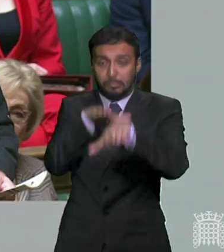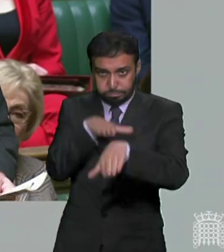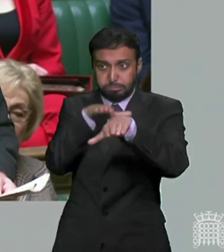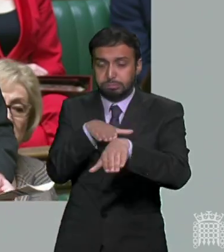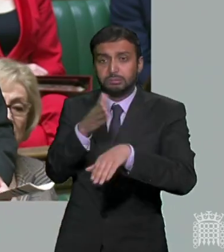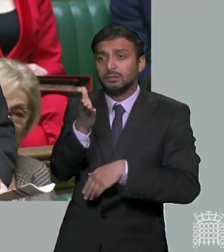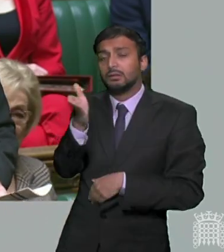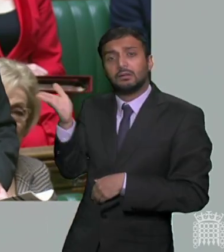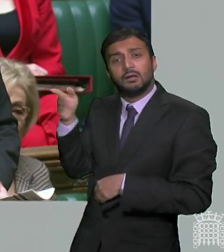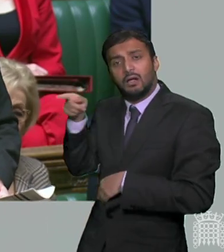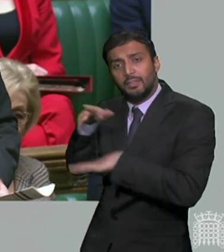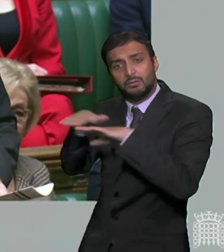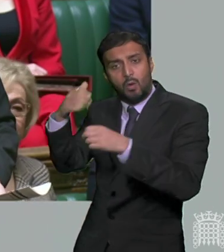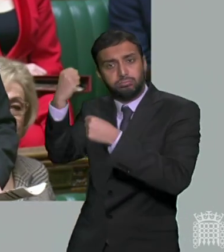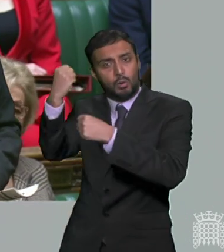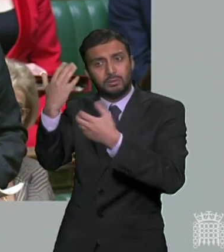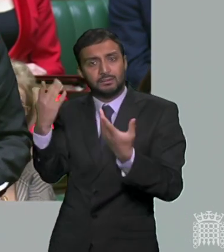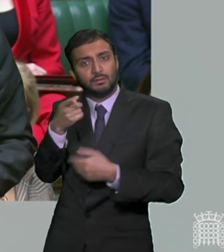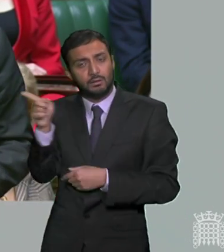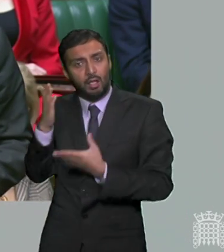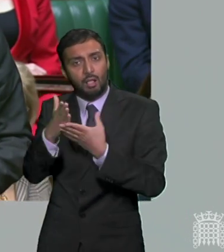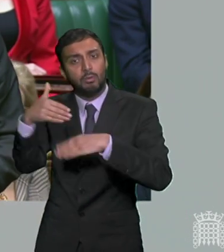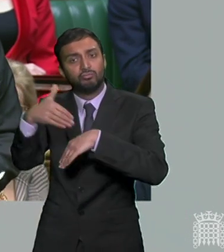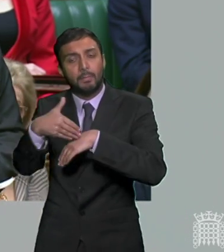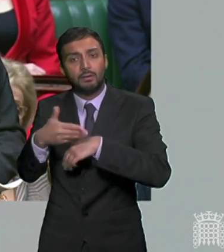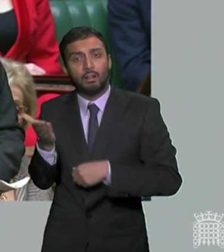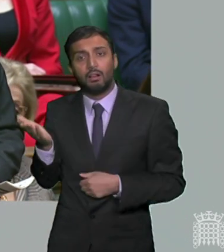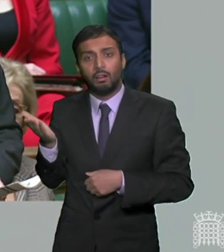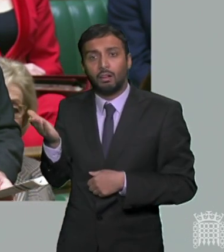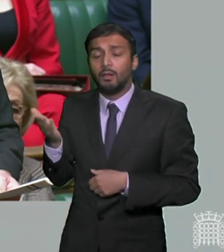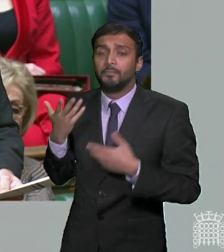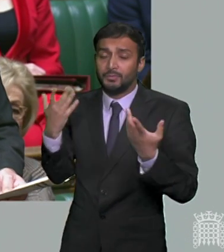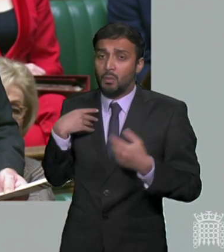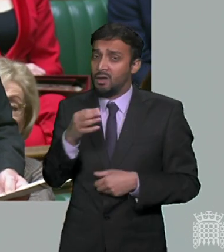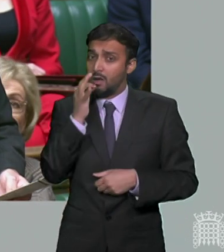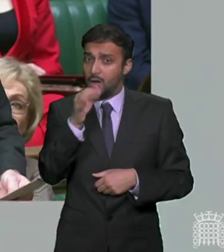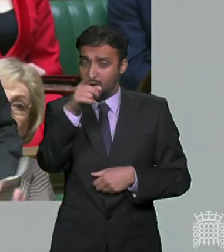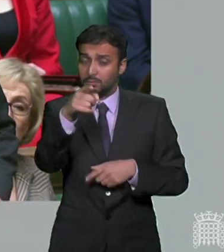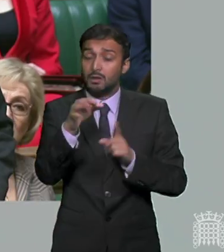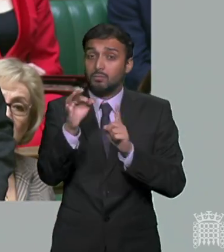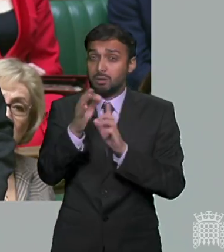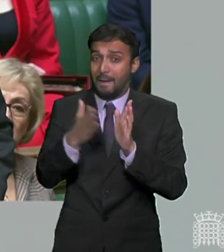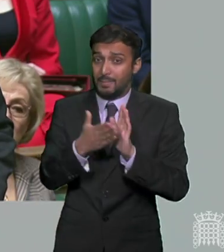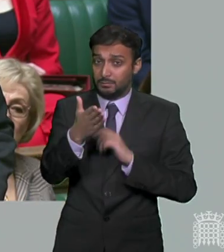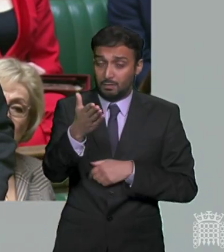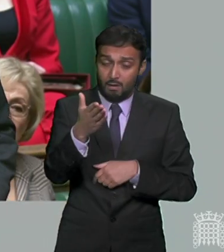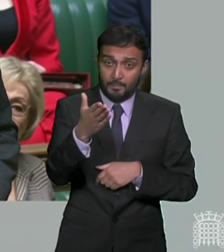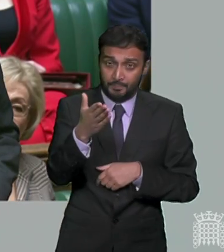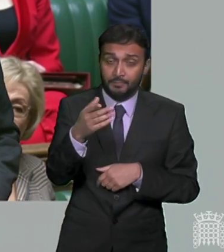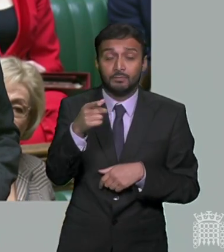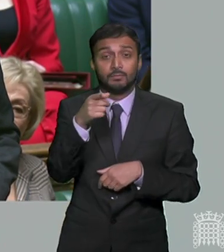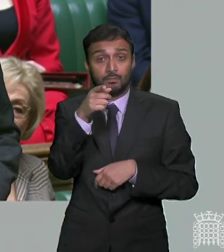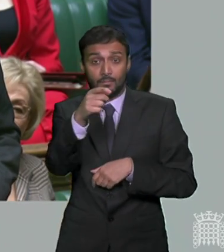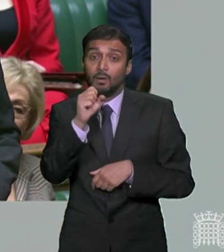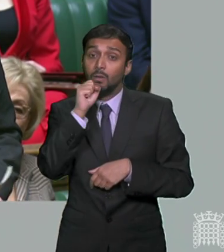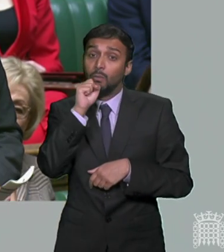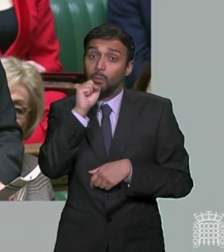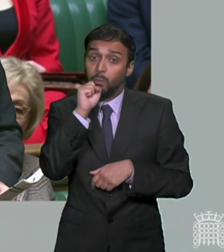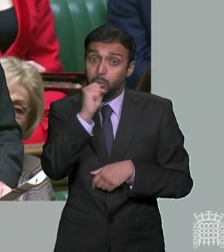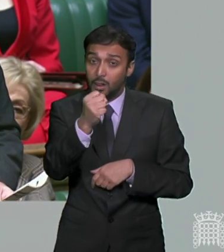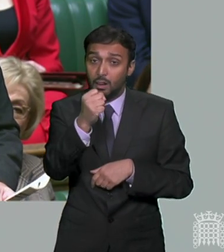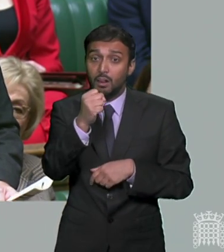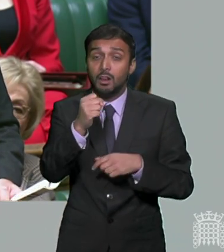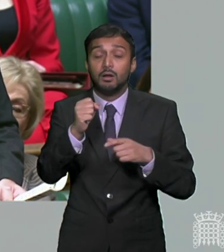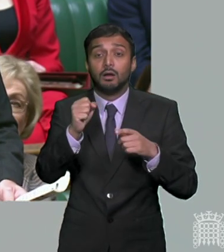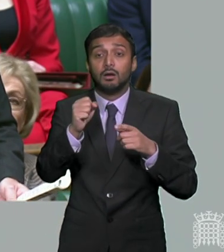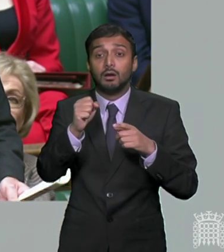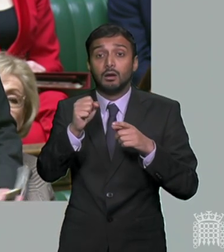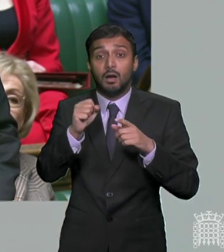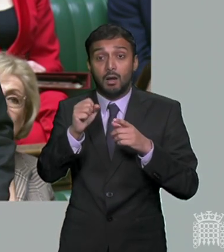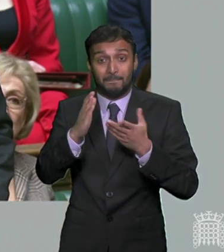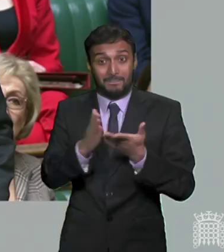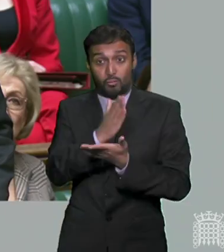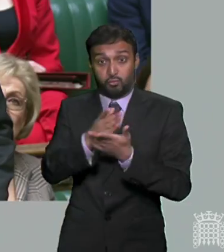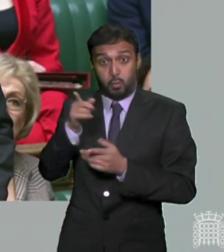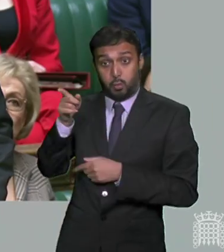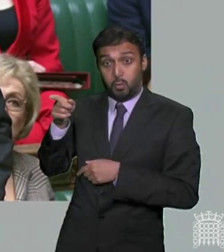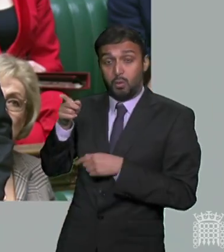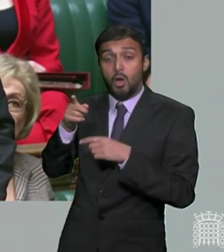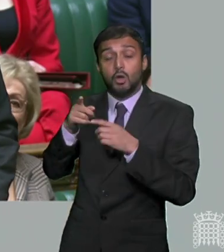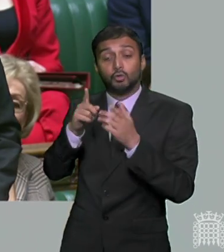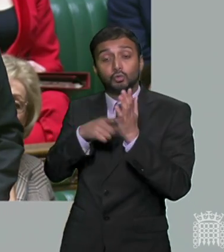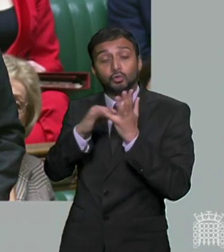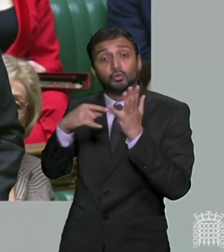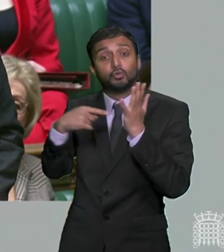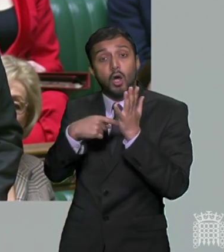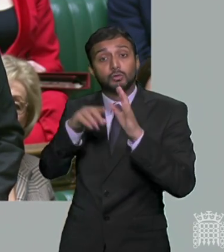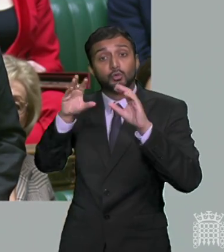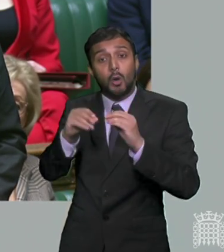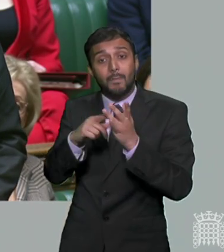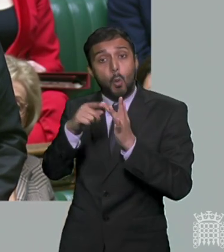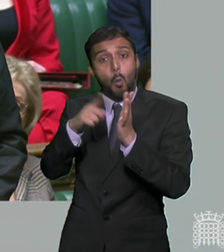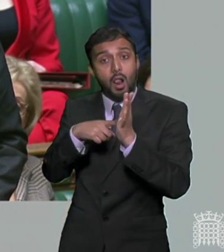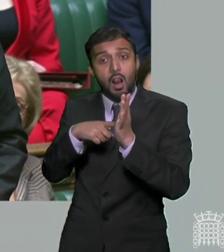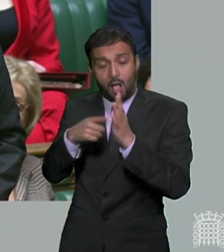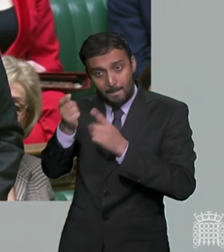Will the Prime Minister therefore consider making Just Stop Oil a proscribed organisation so that it can be treated as the criminal organisation it is?